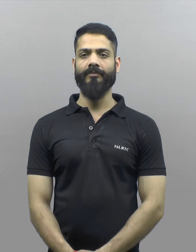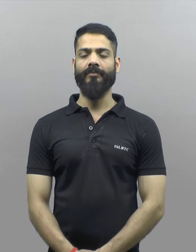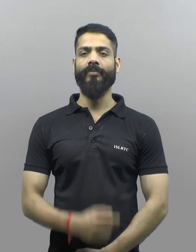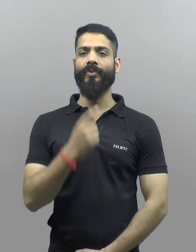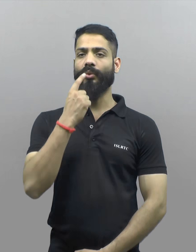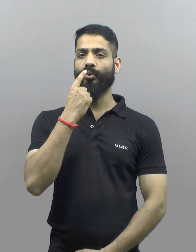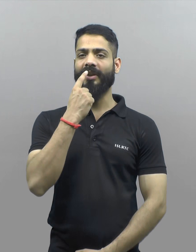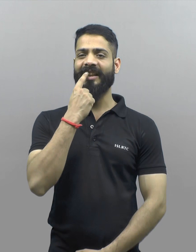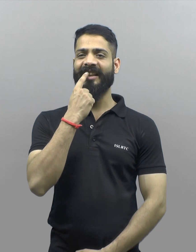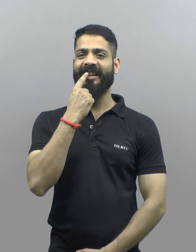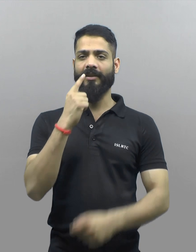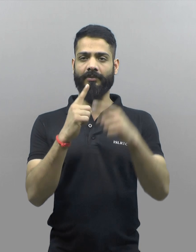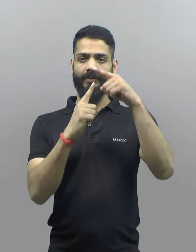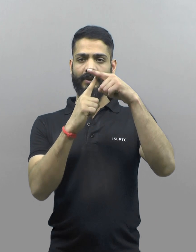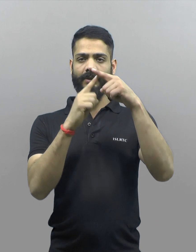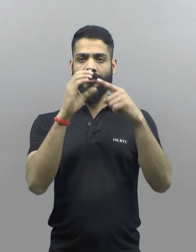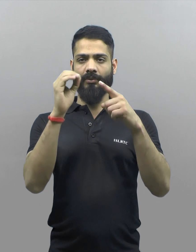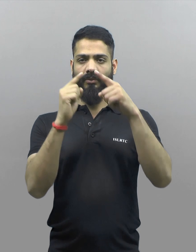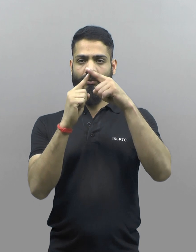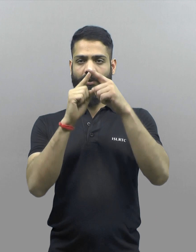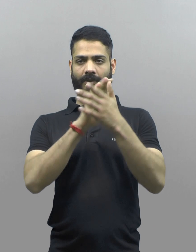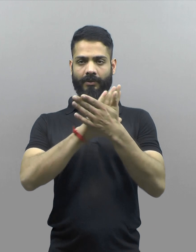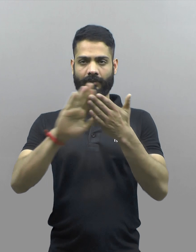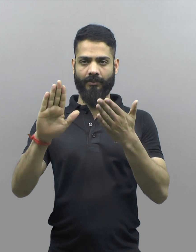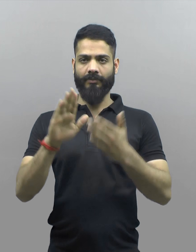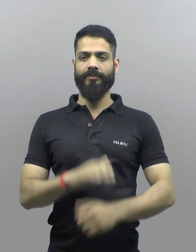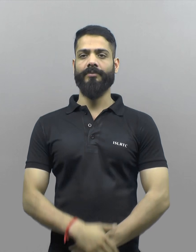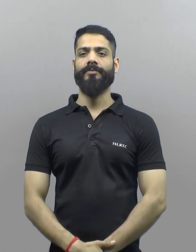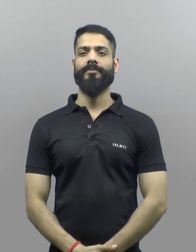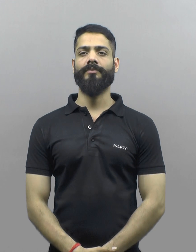Tooth